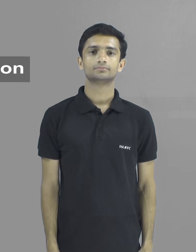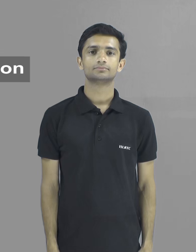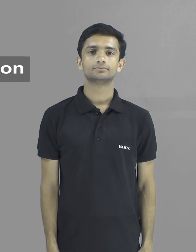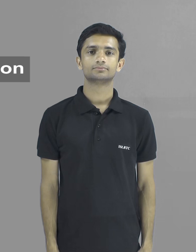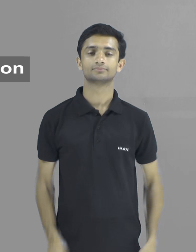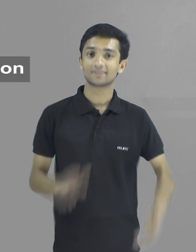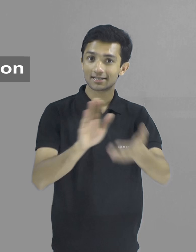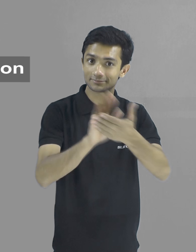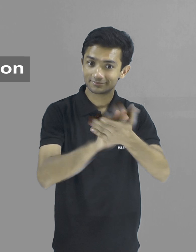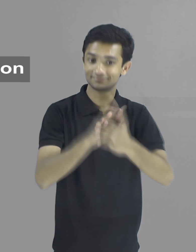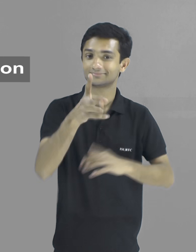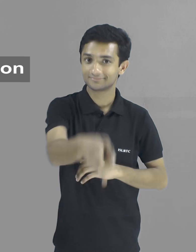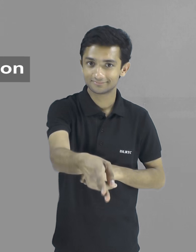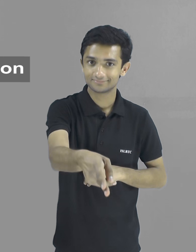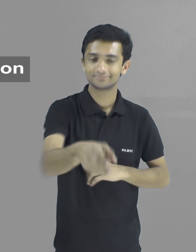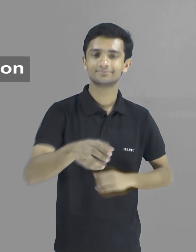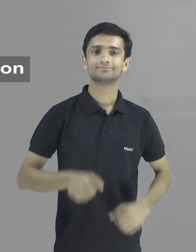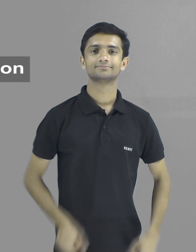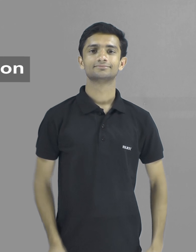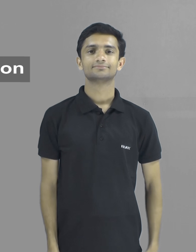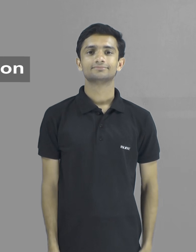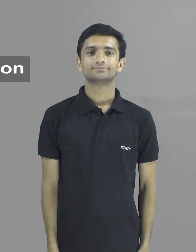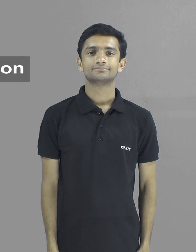Inauguration